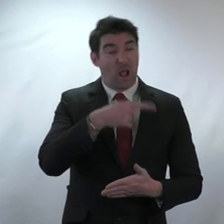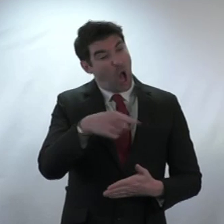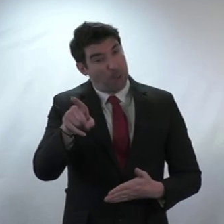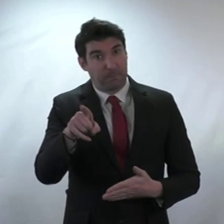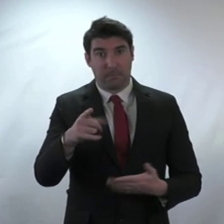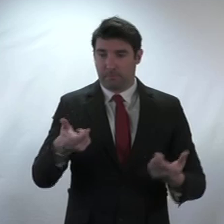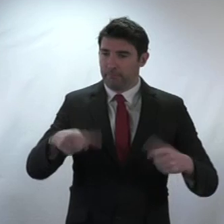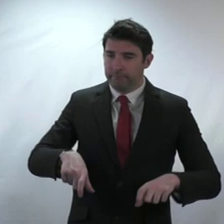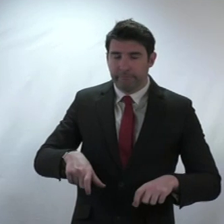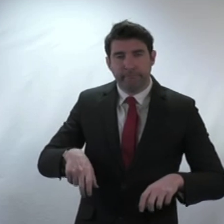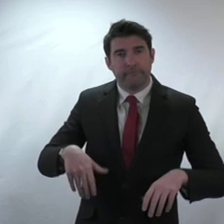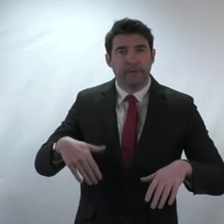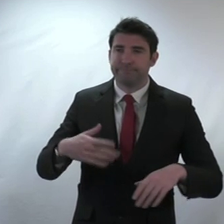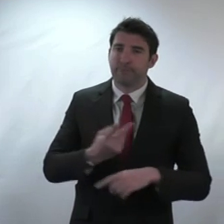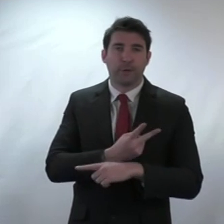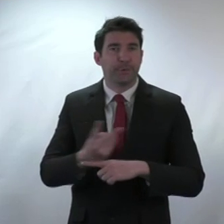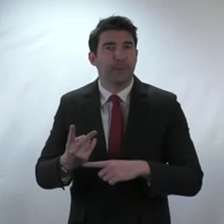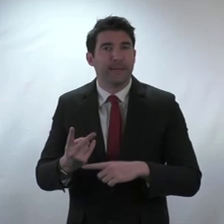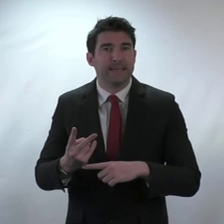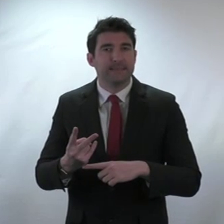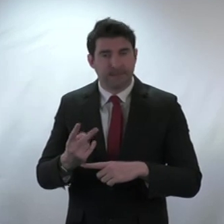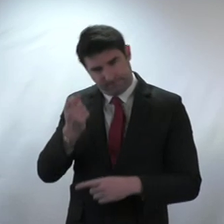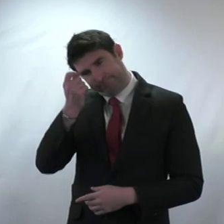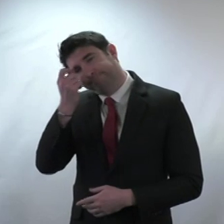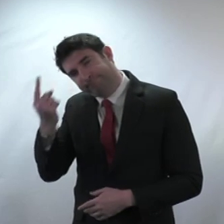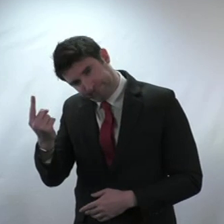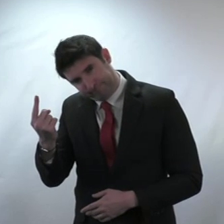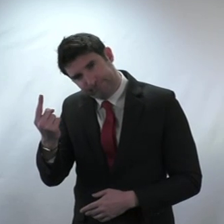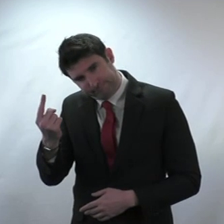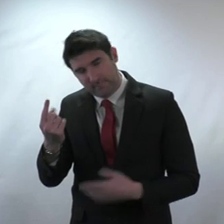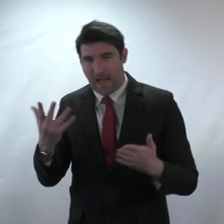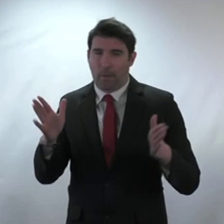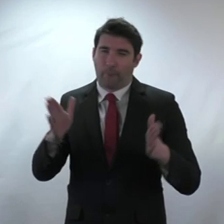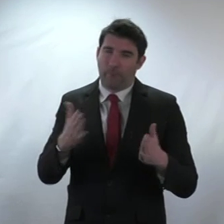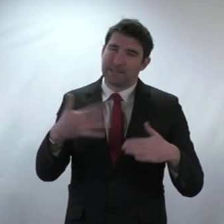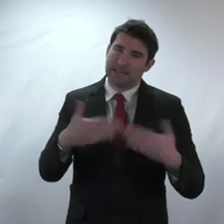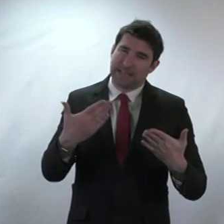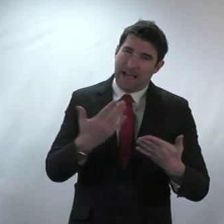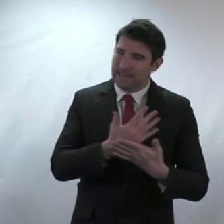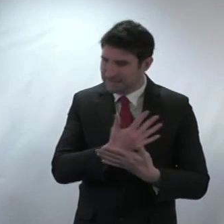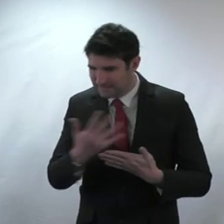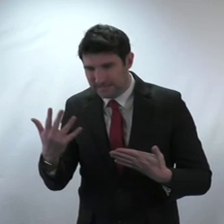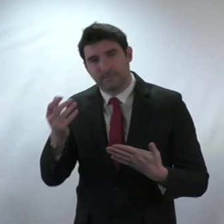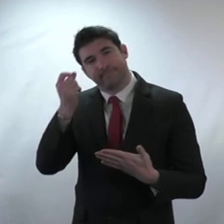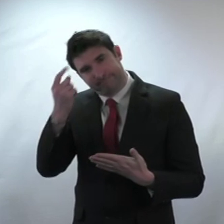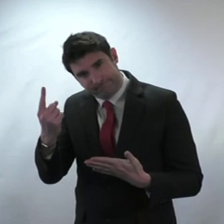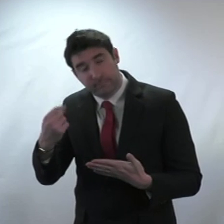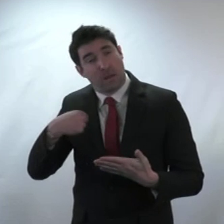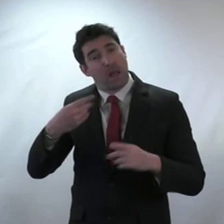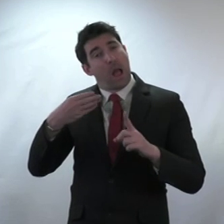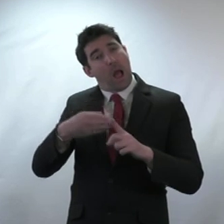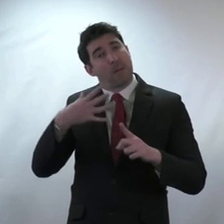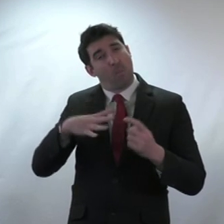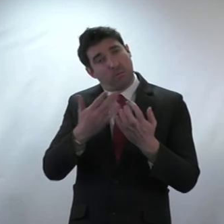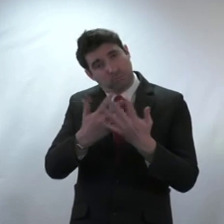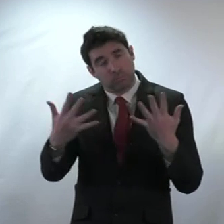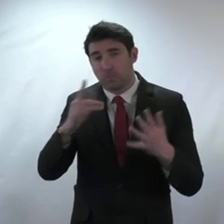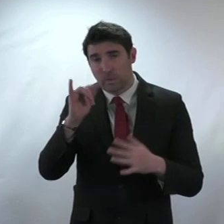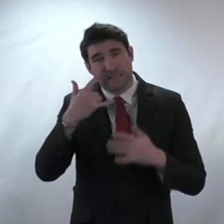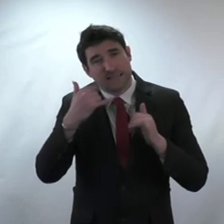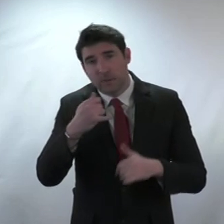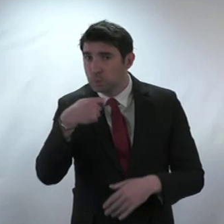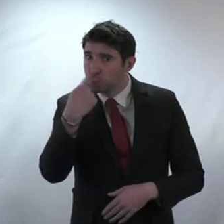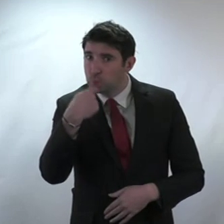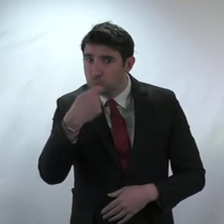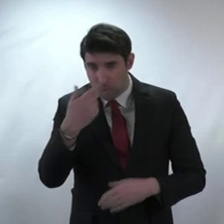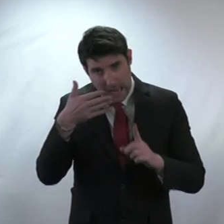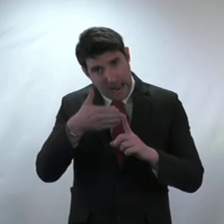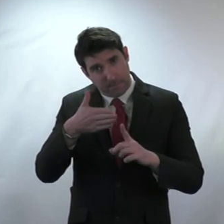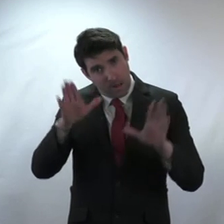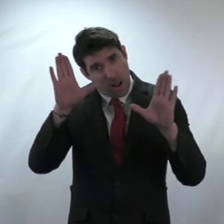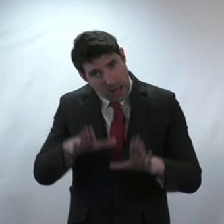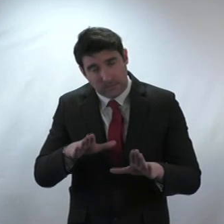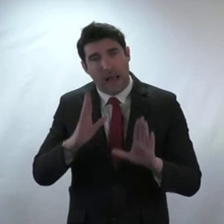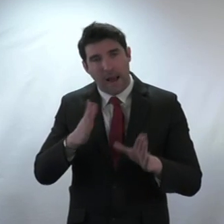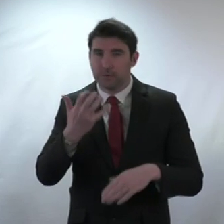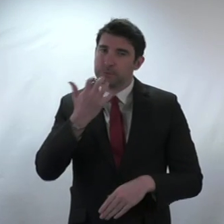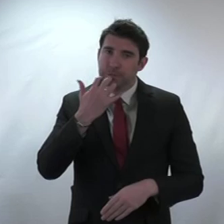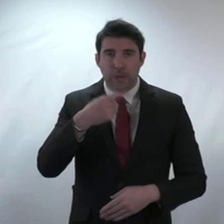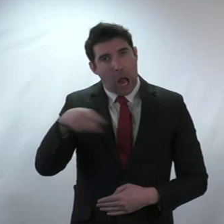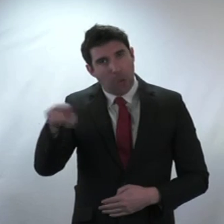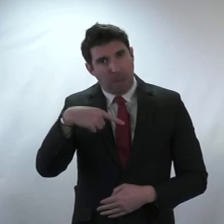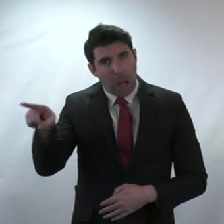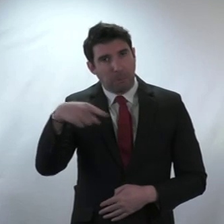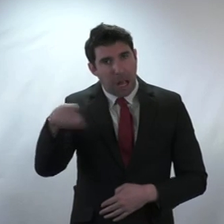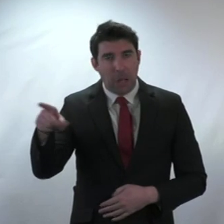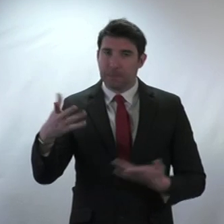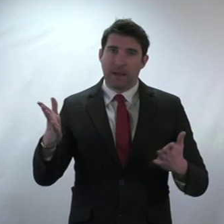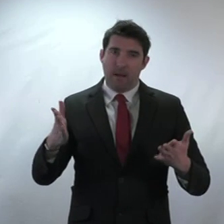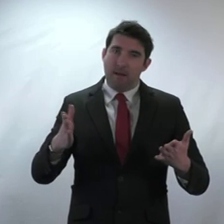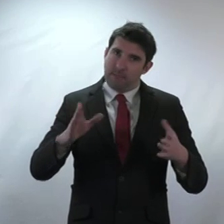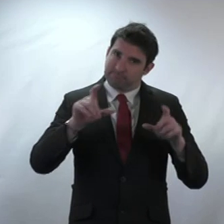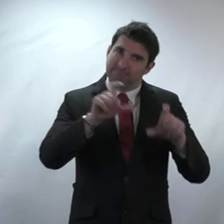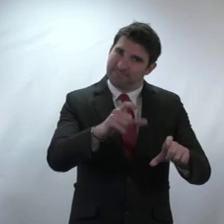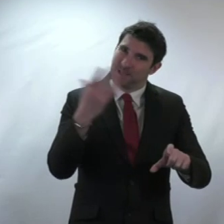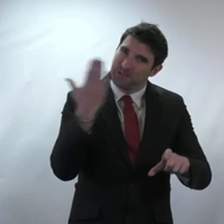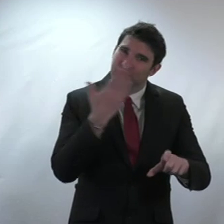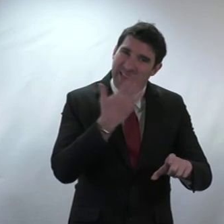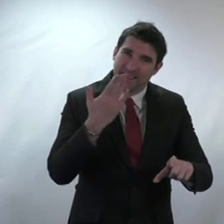One of the things that we are trying to do now is roll out lateral flow testing on a grand scale for schools, so that we reduce the size of the bubbles that have to self-isolate.